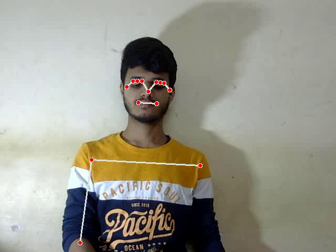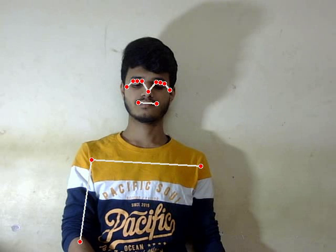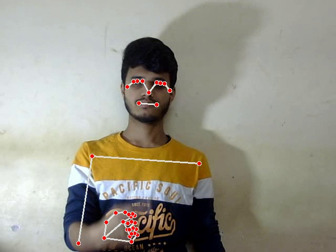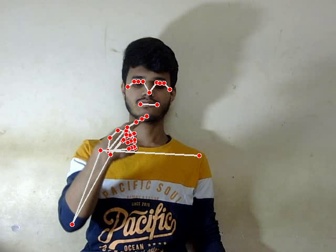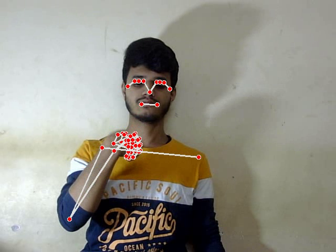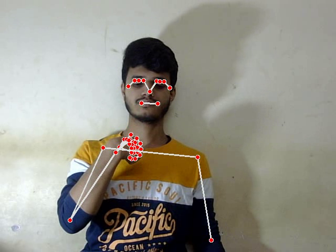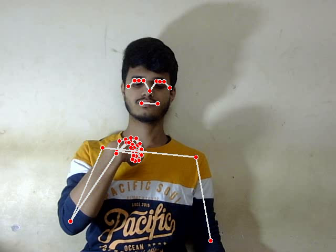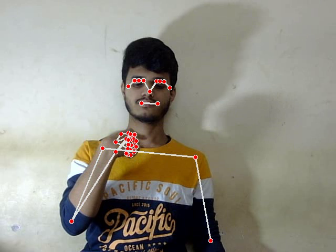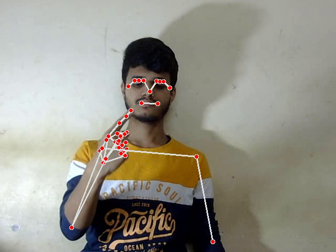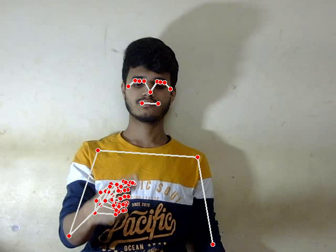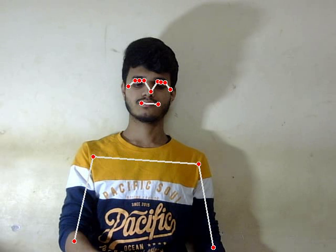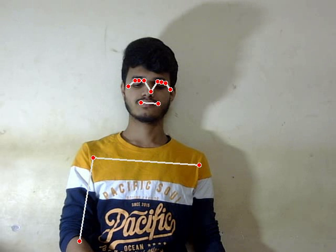I